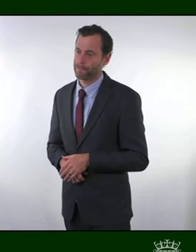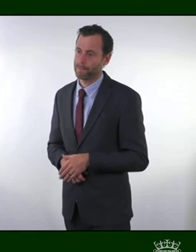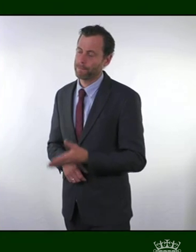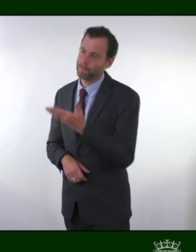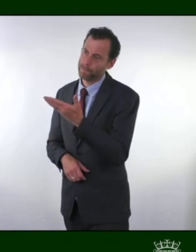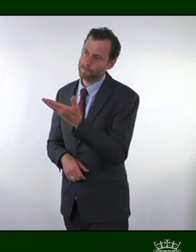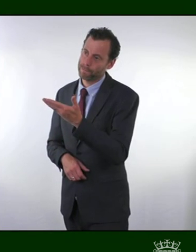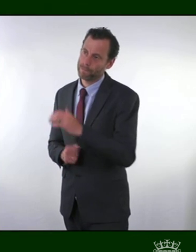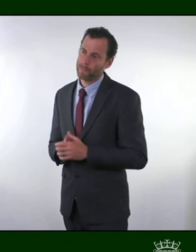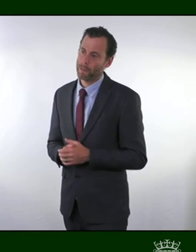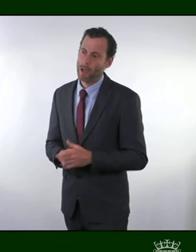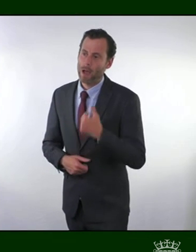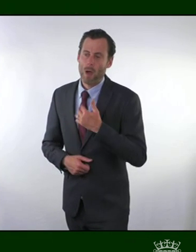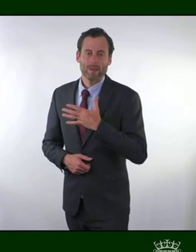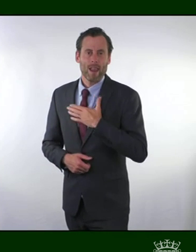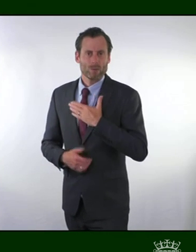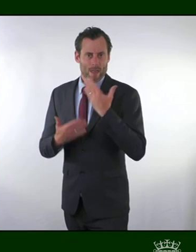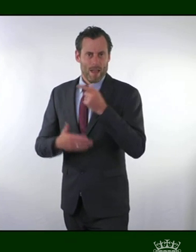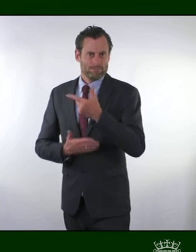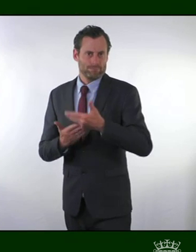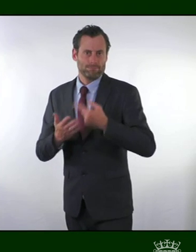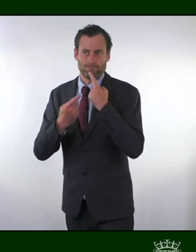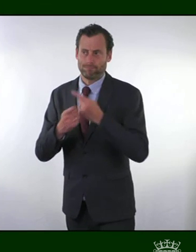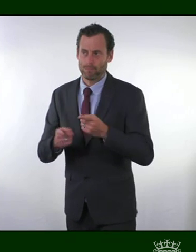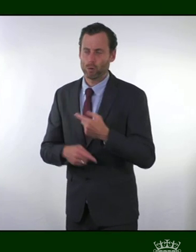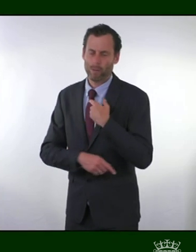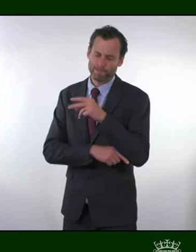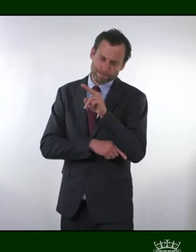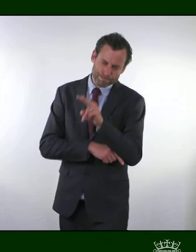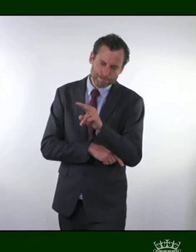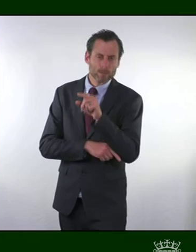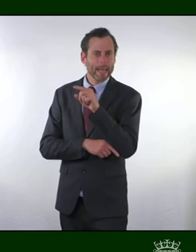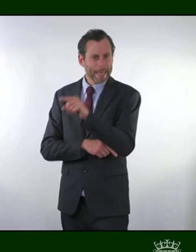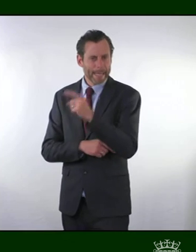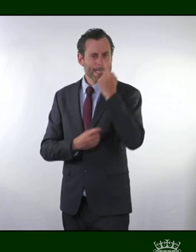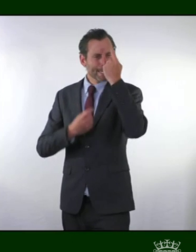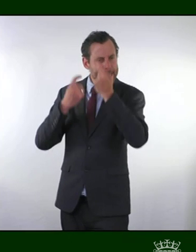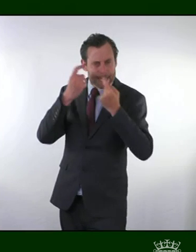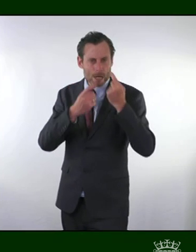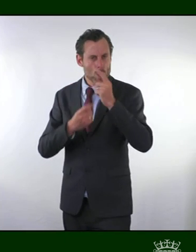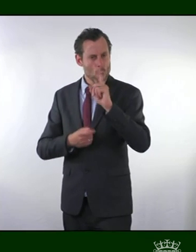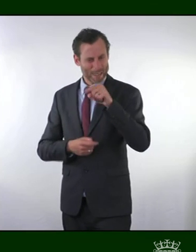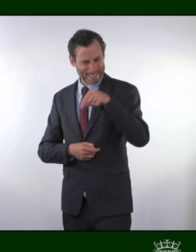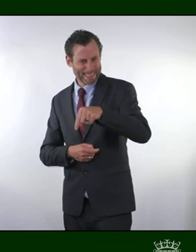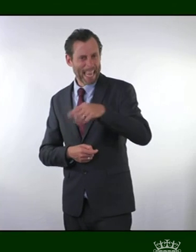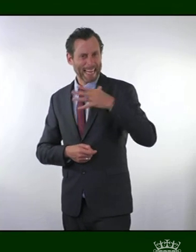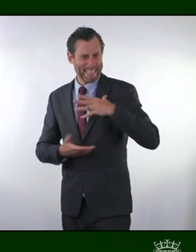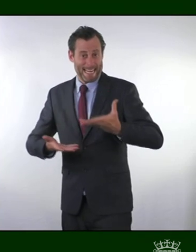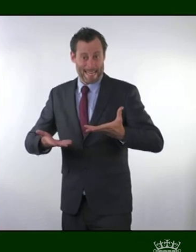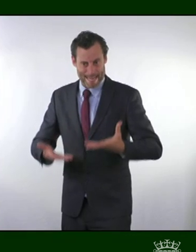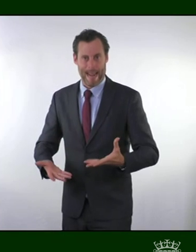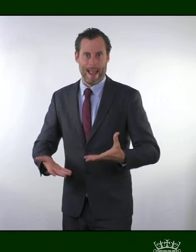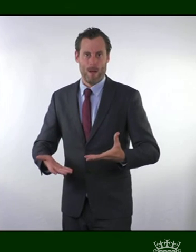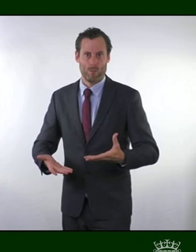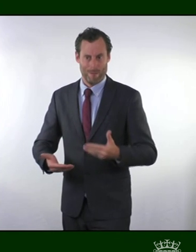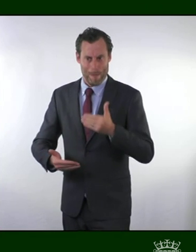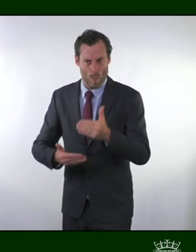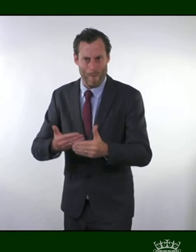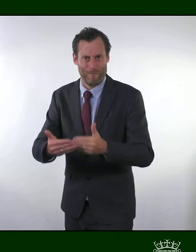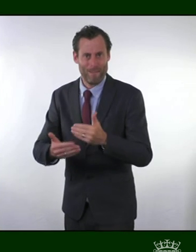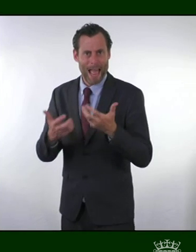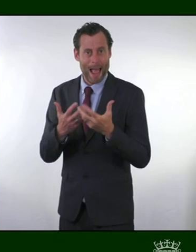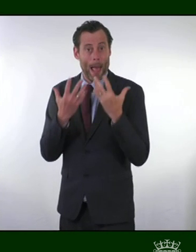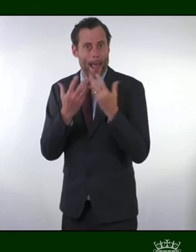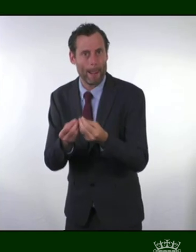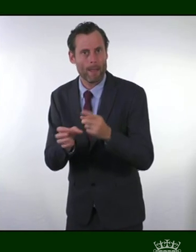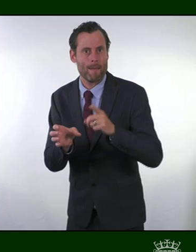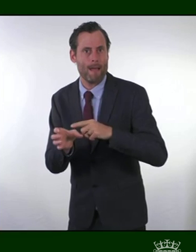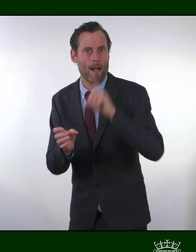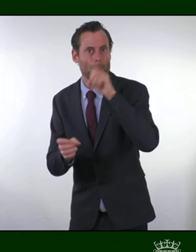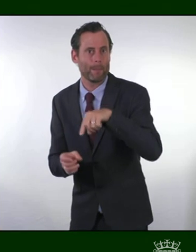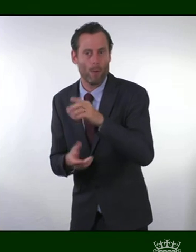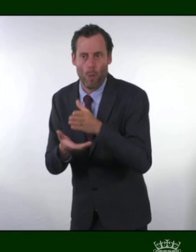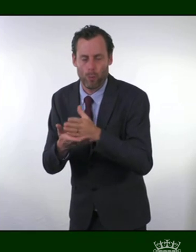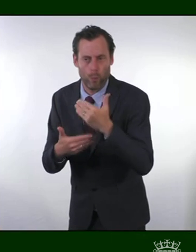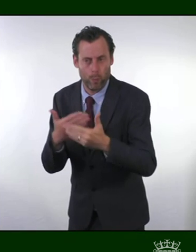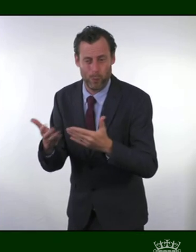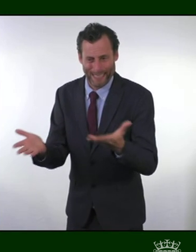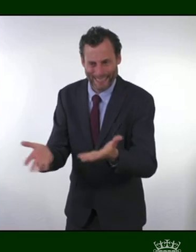I thank my right honourable Friend for his statement and for so carefully judging what is needed now as we move forward, particularly to support young people who have been hard hit by recent events.